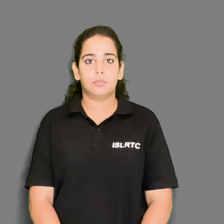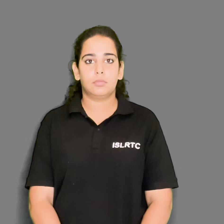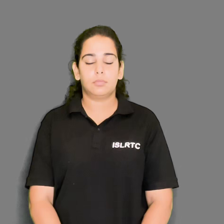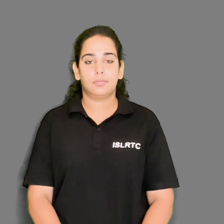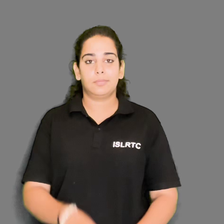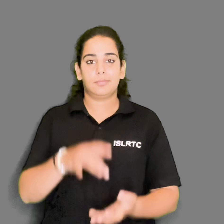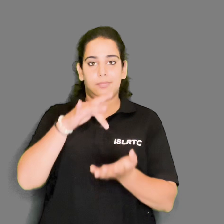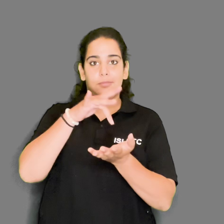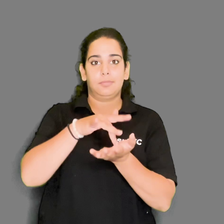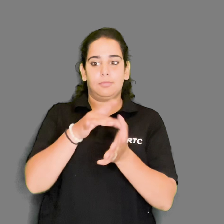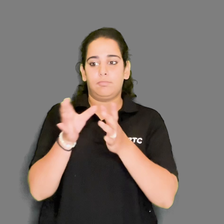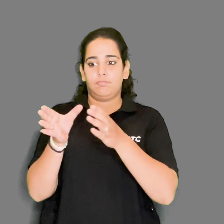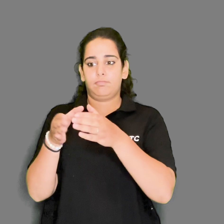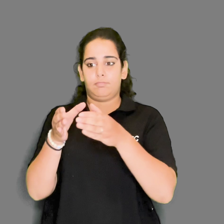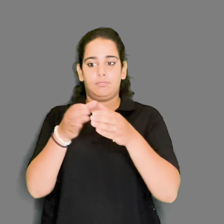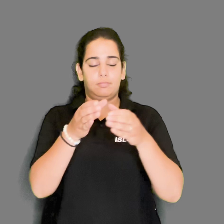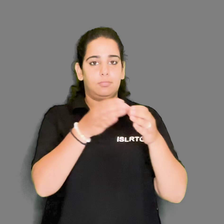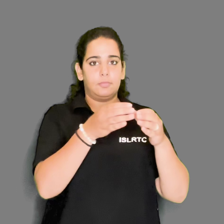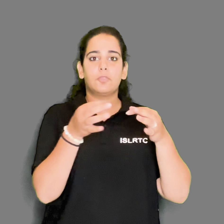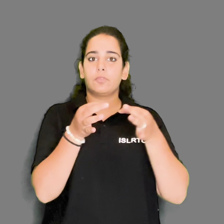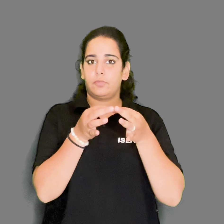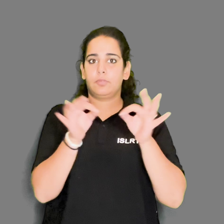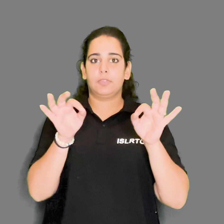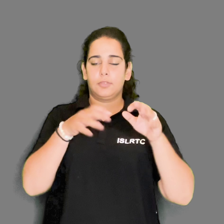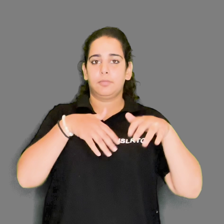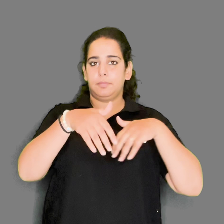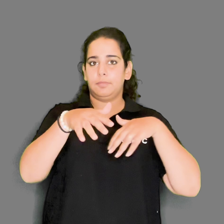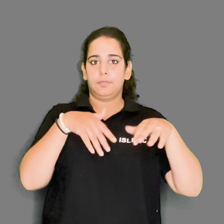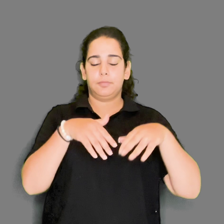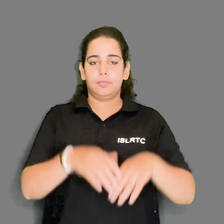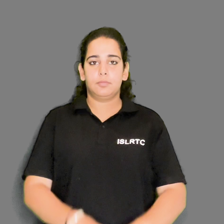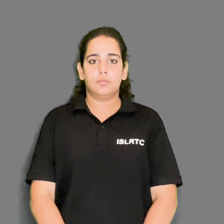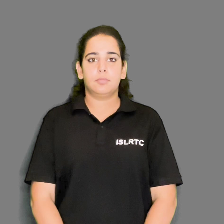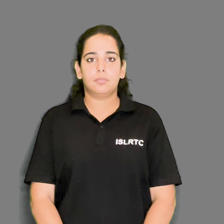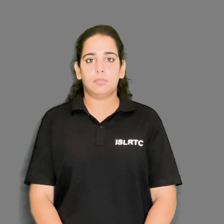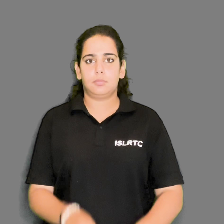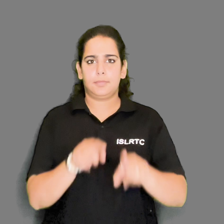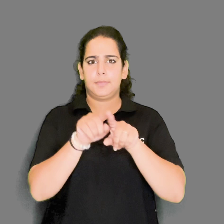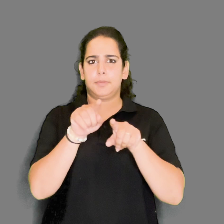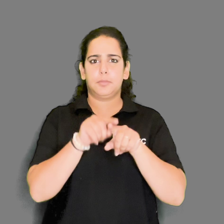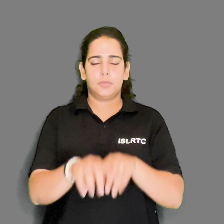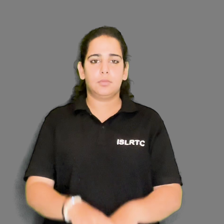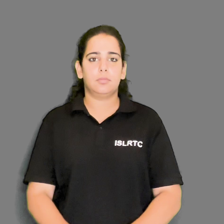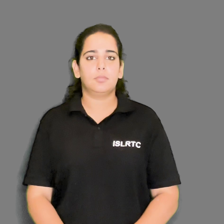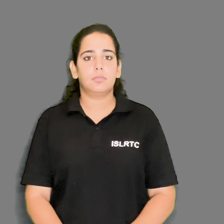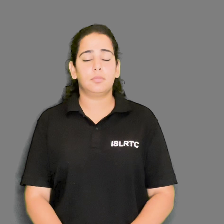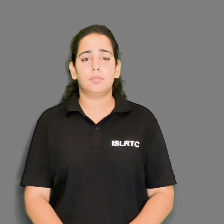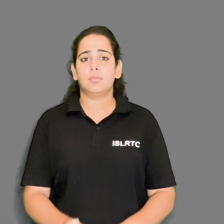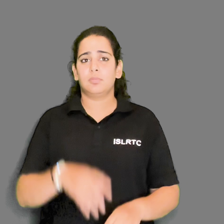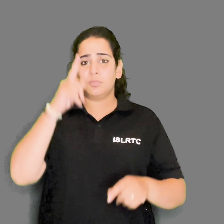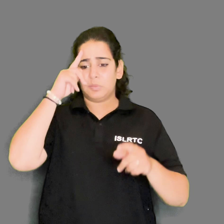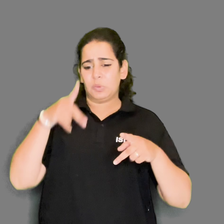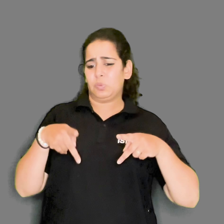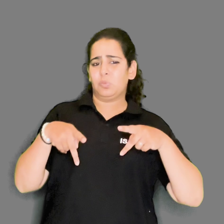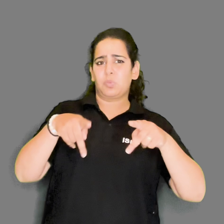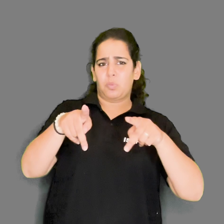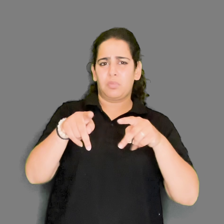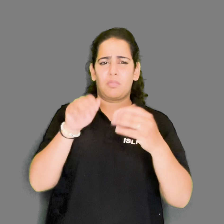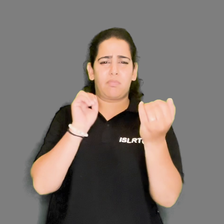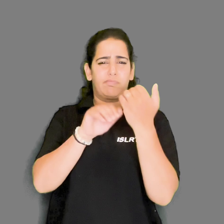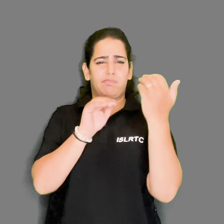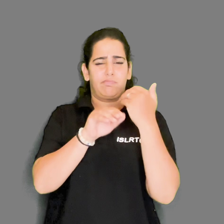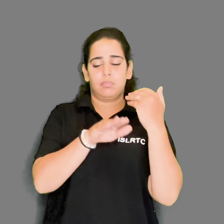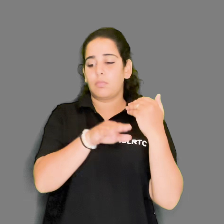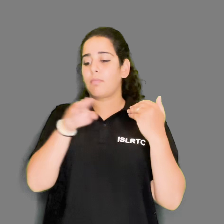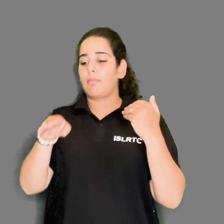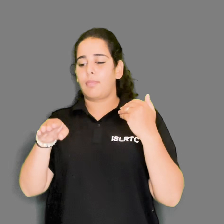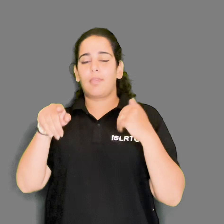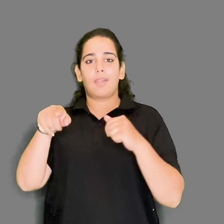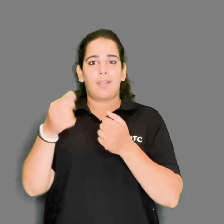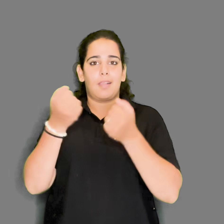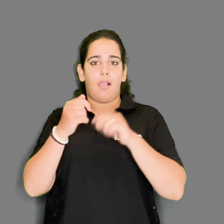Mobility the ability to move freely